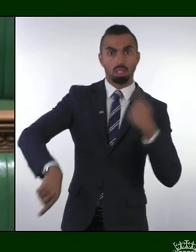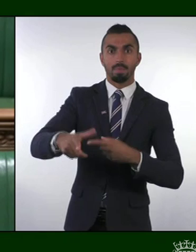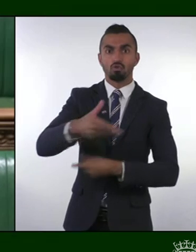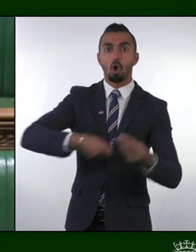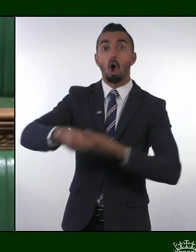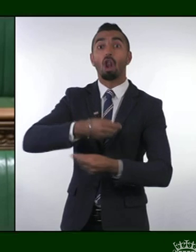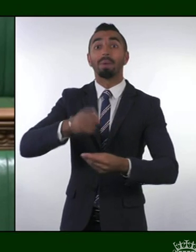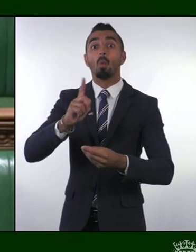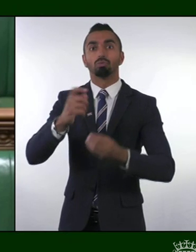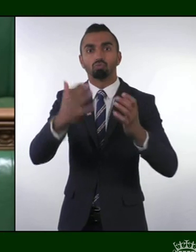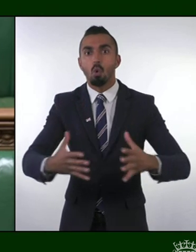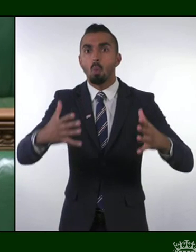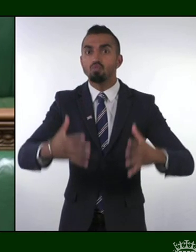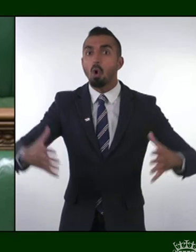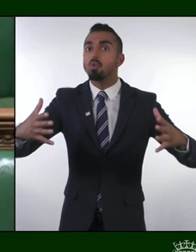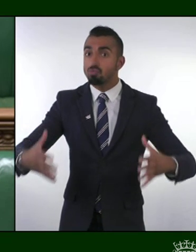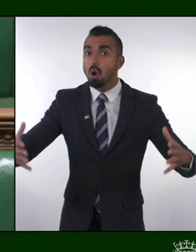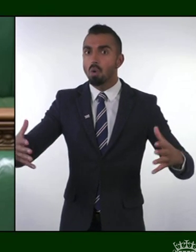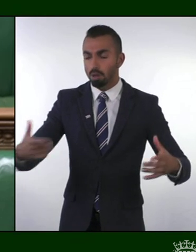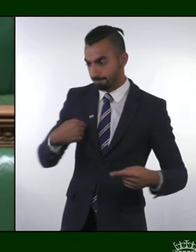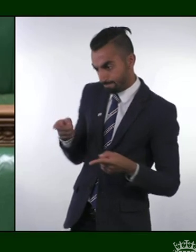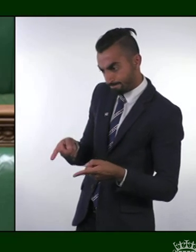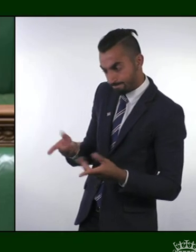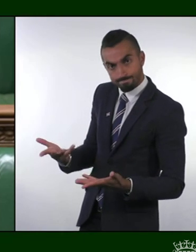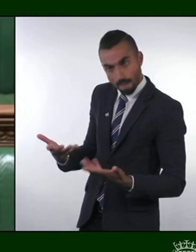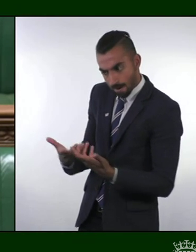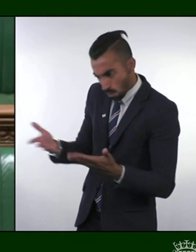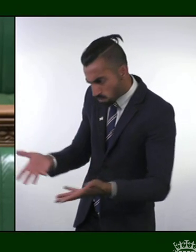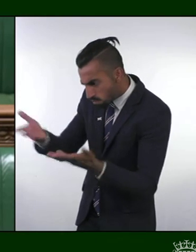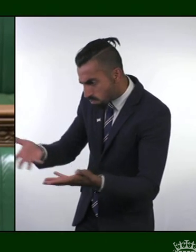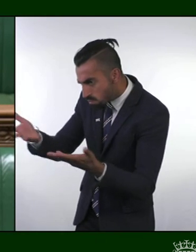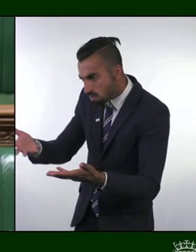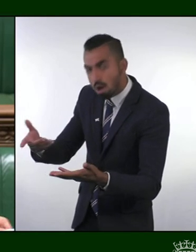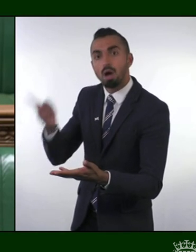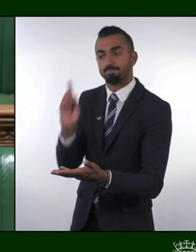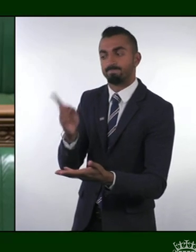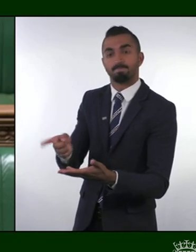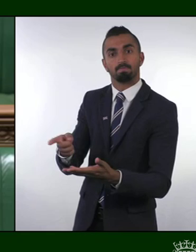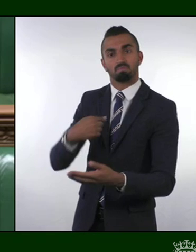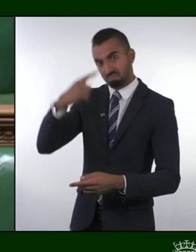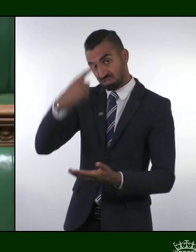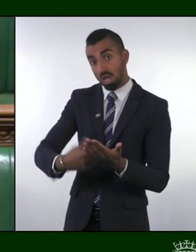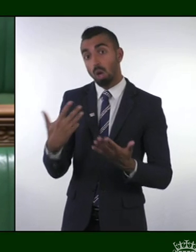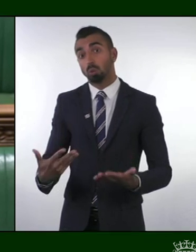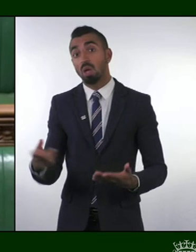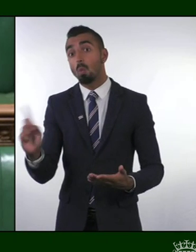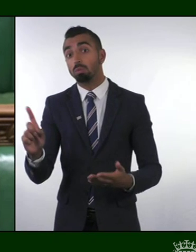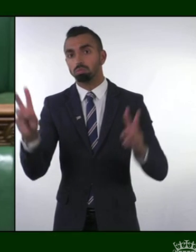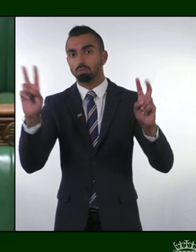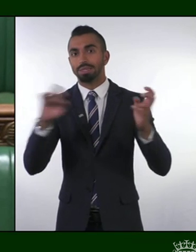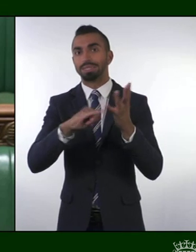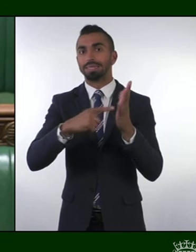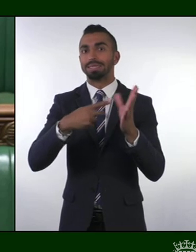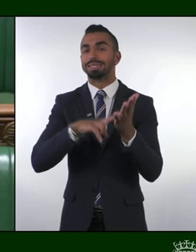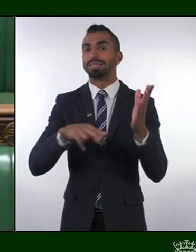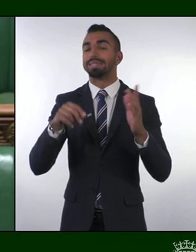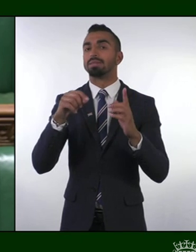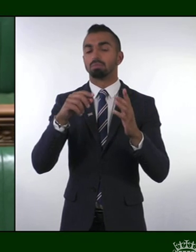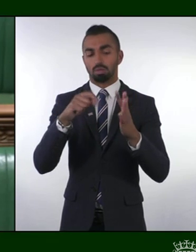So to catalyse the housing market and boost confidence, I have decided today to cut stamp duty.